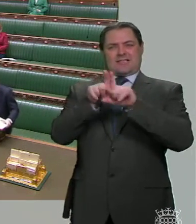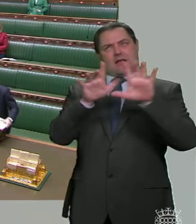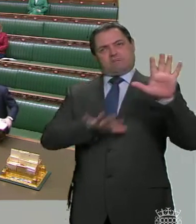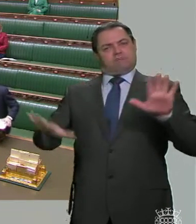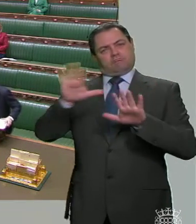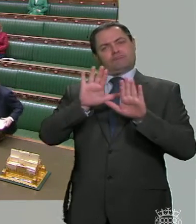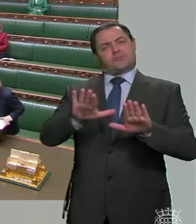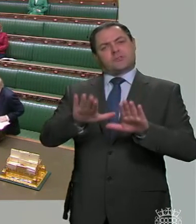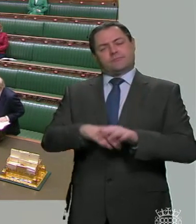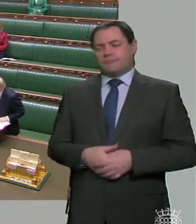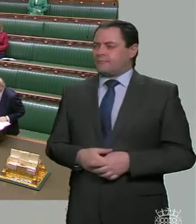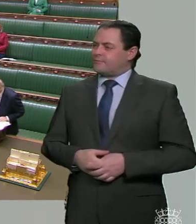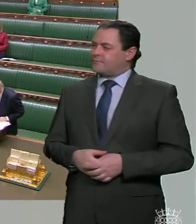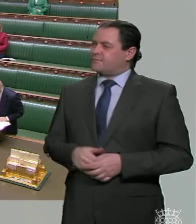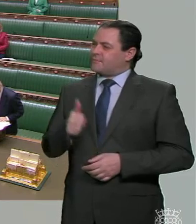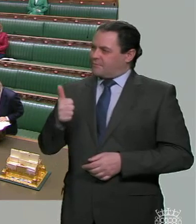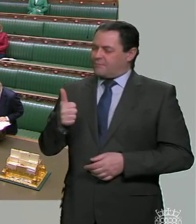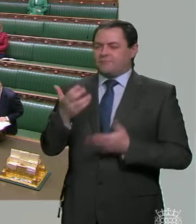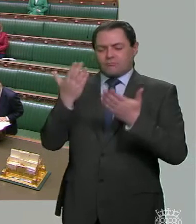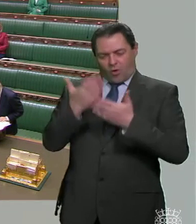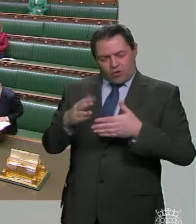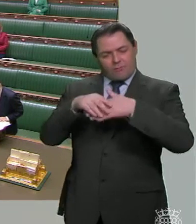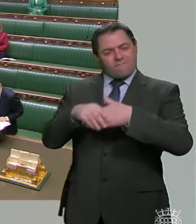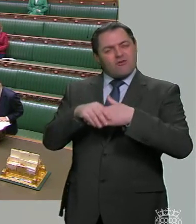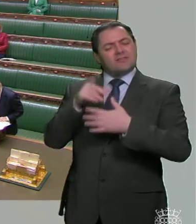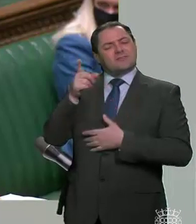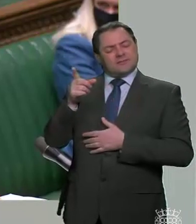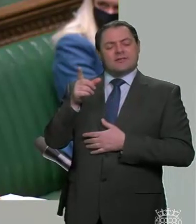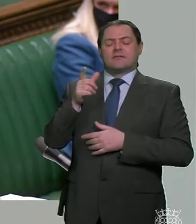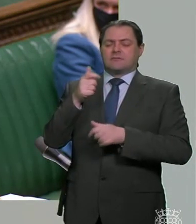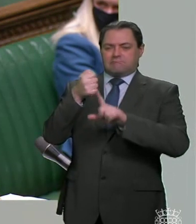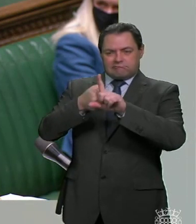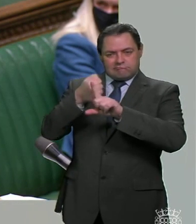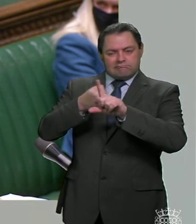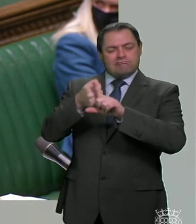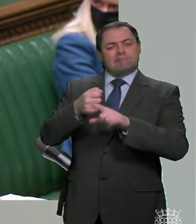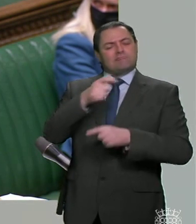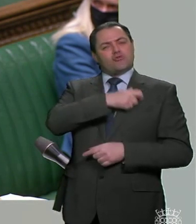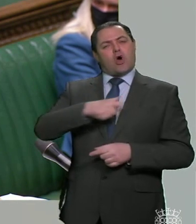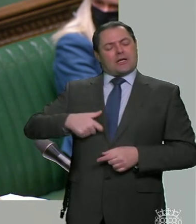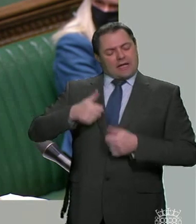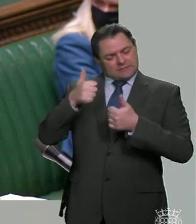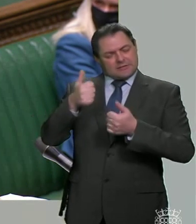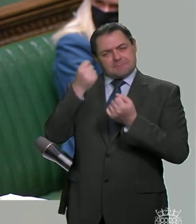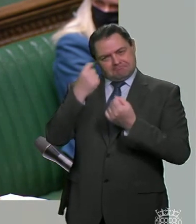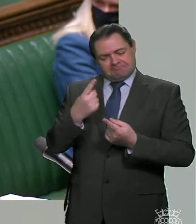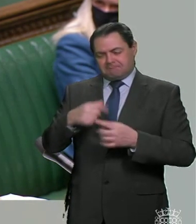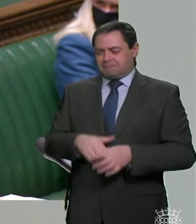My honourable Friend is a fantastic advocate for Doncaster, and he is right to campaign in the way he does.